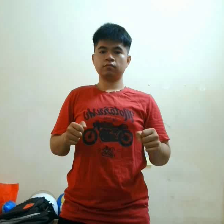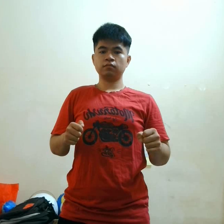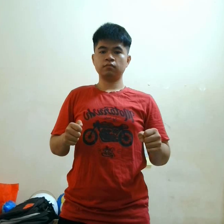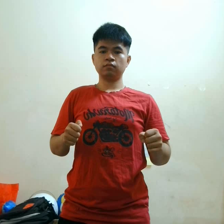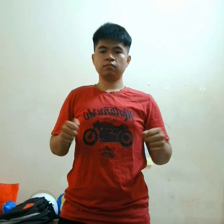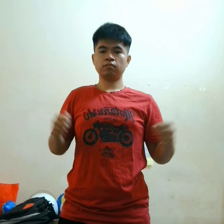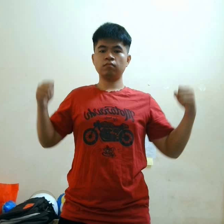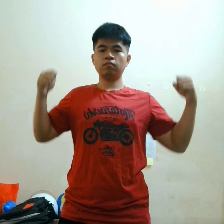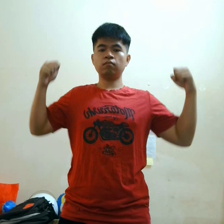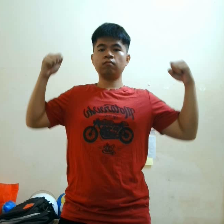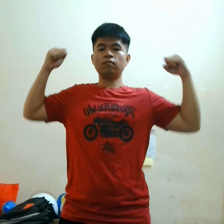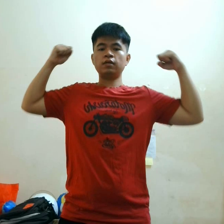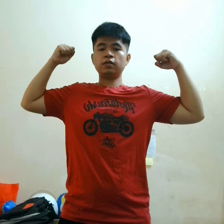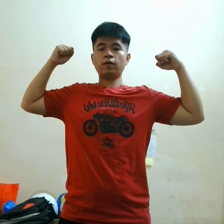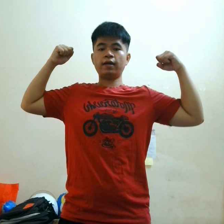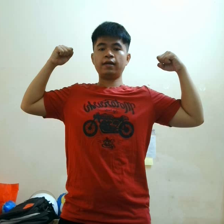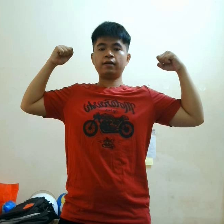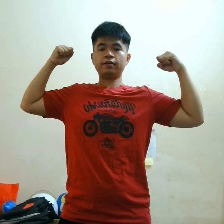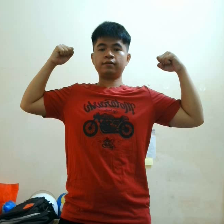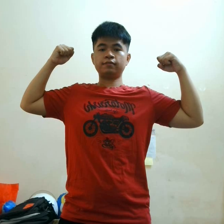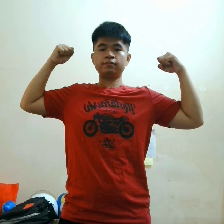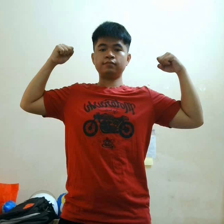minh khoe